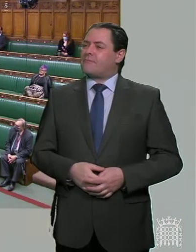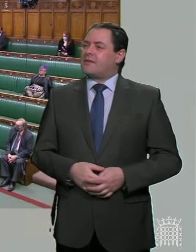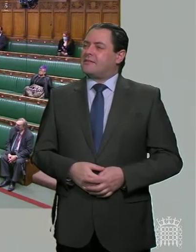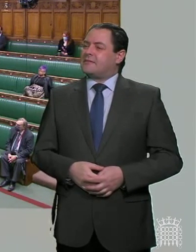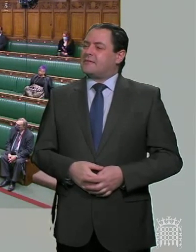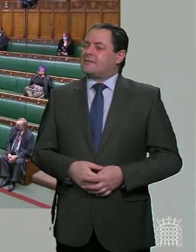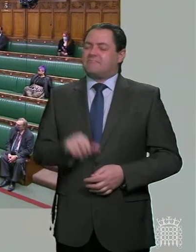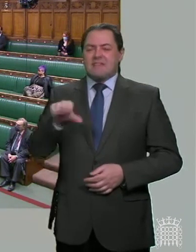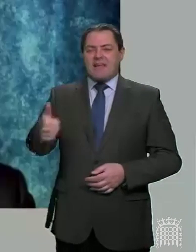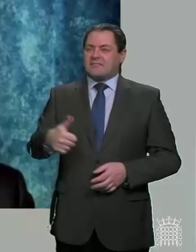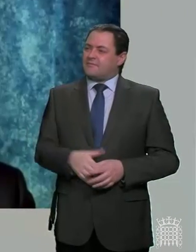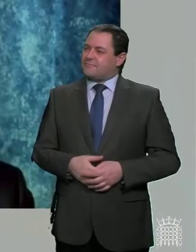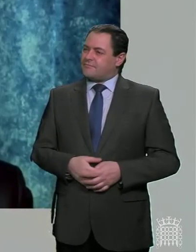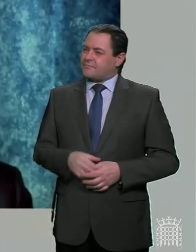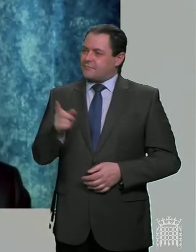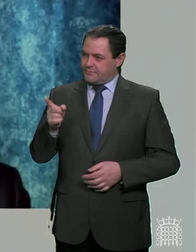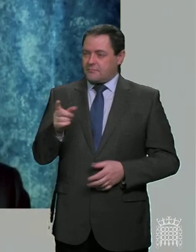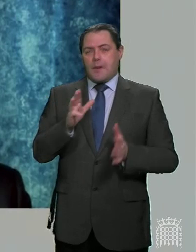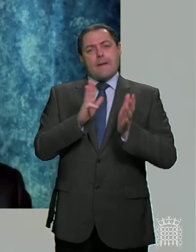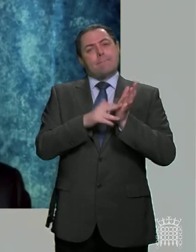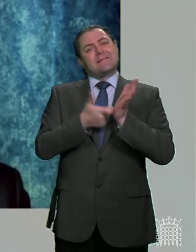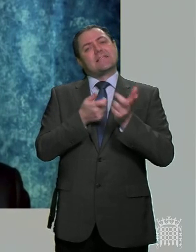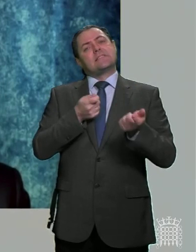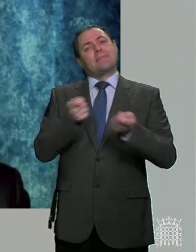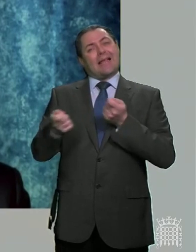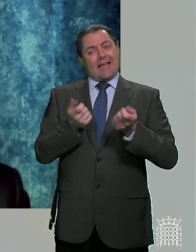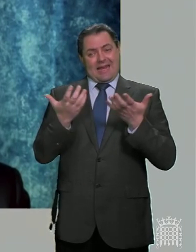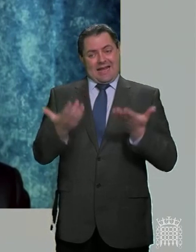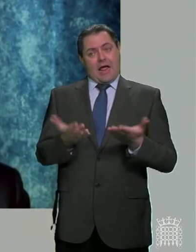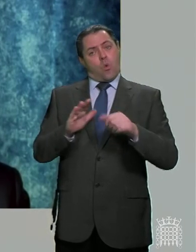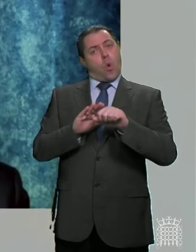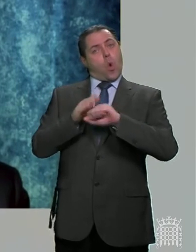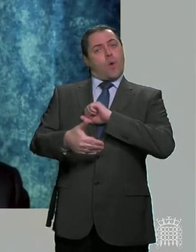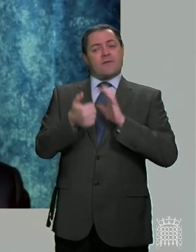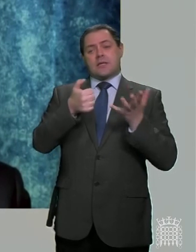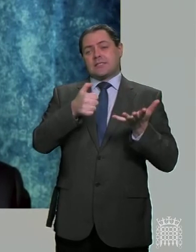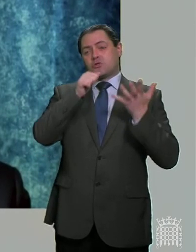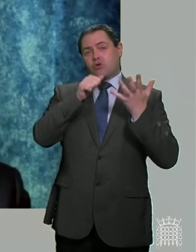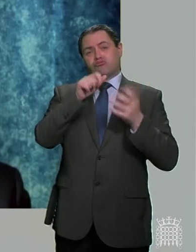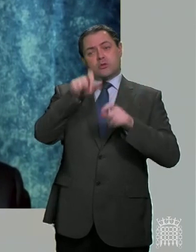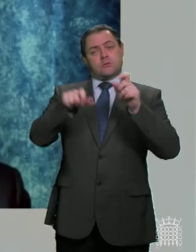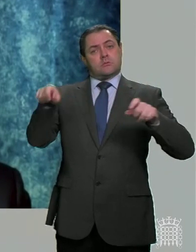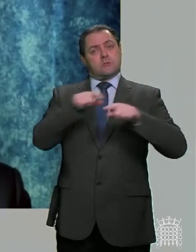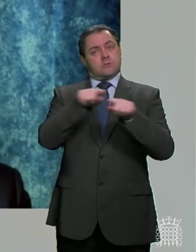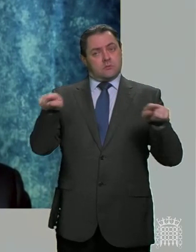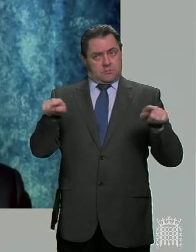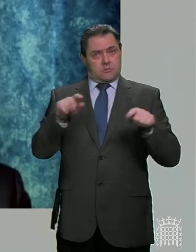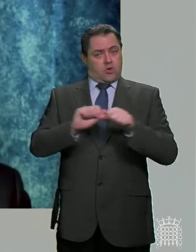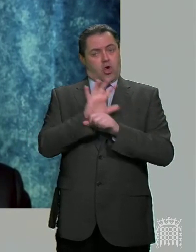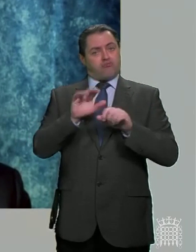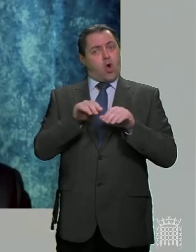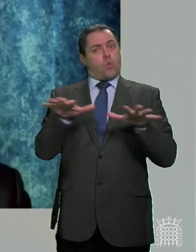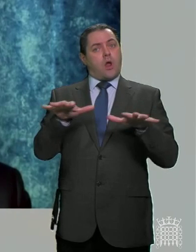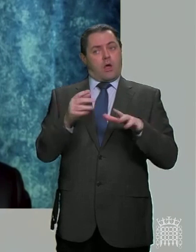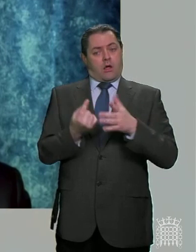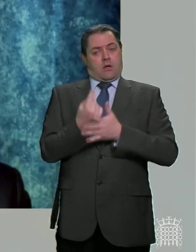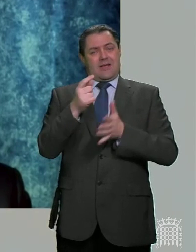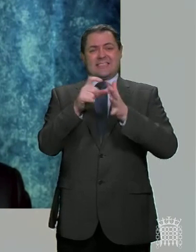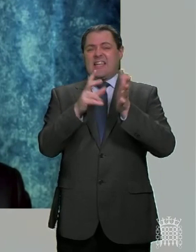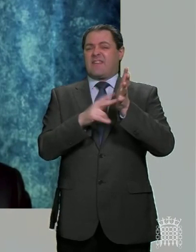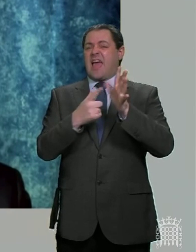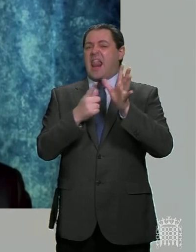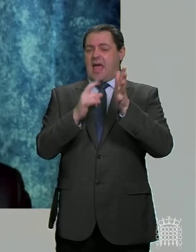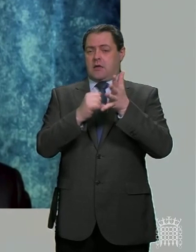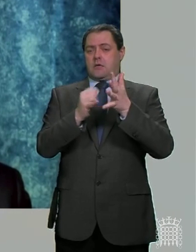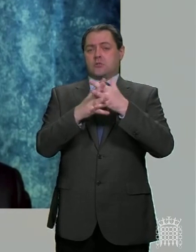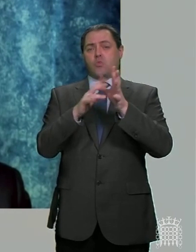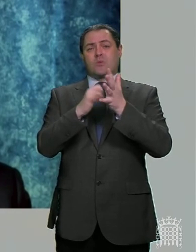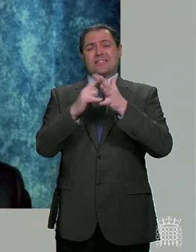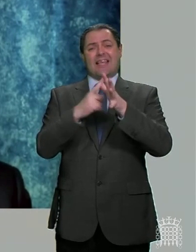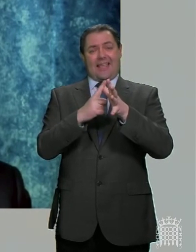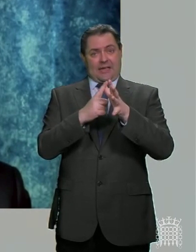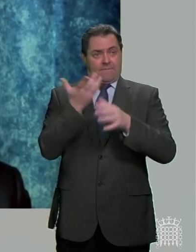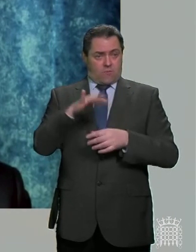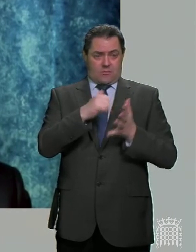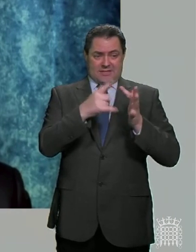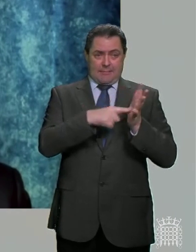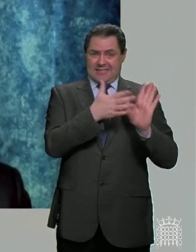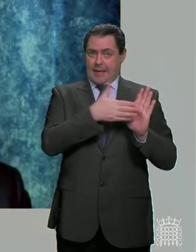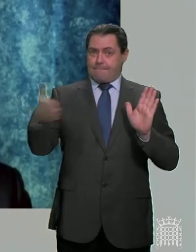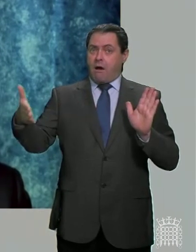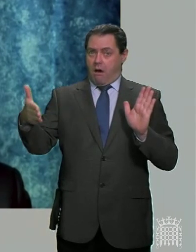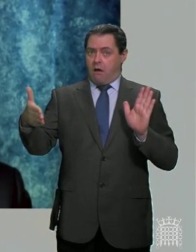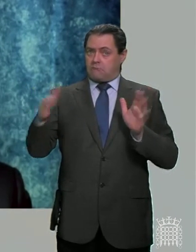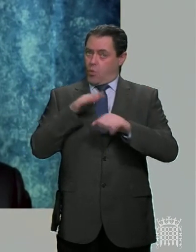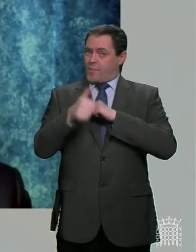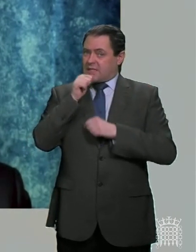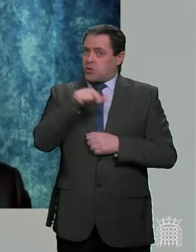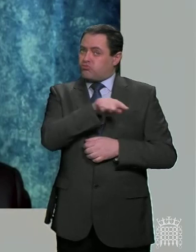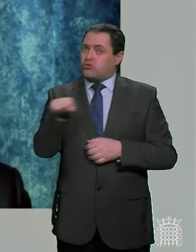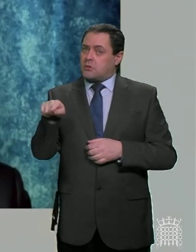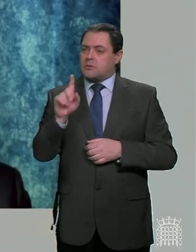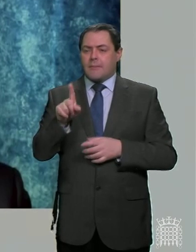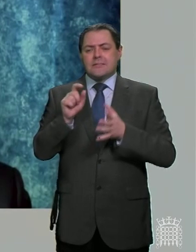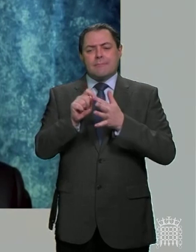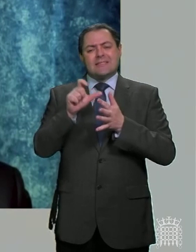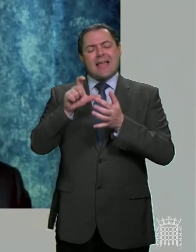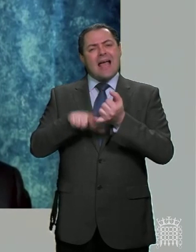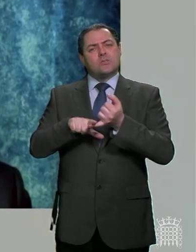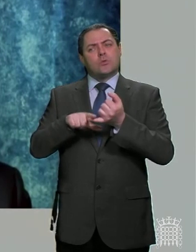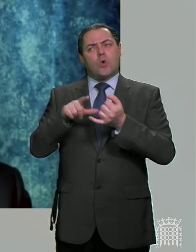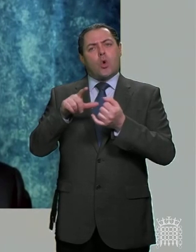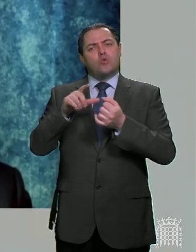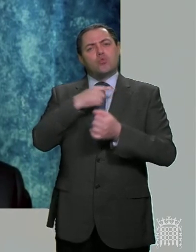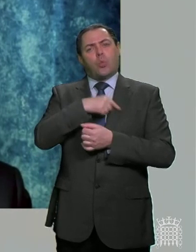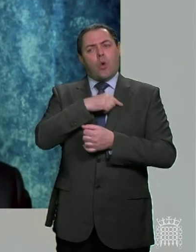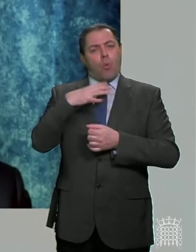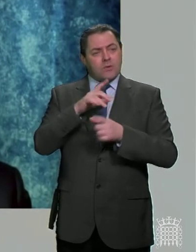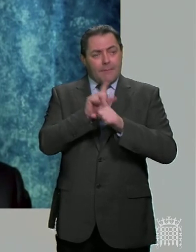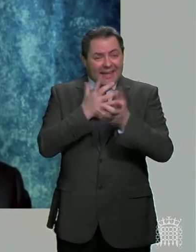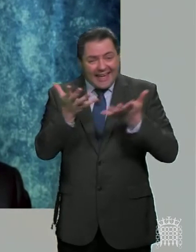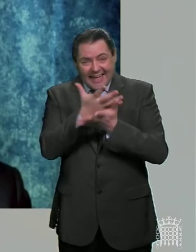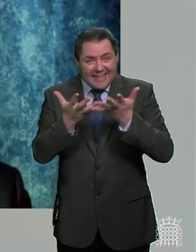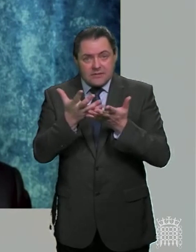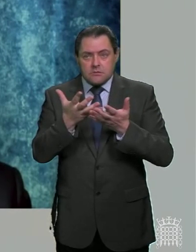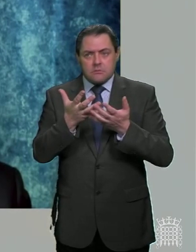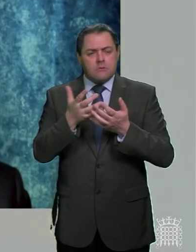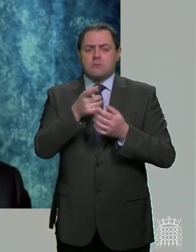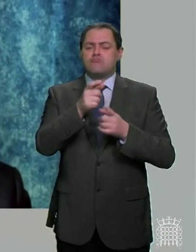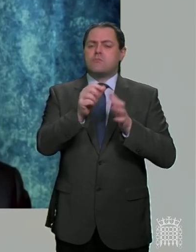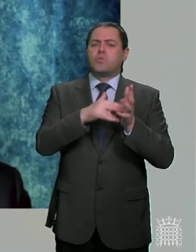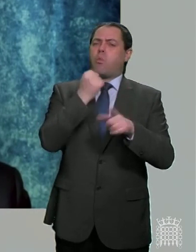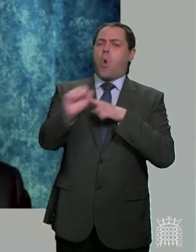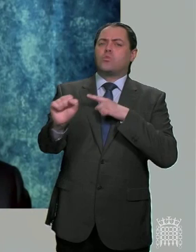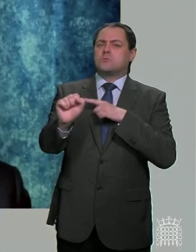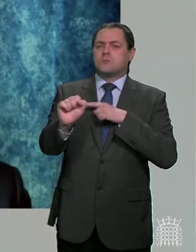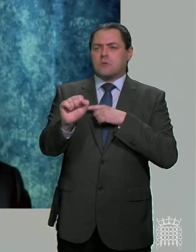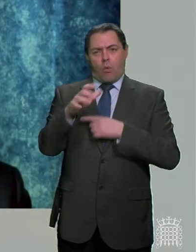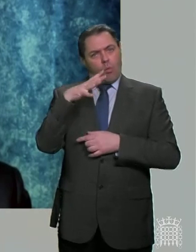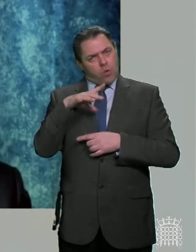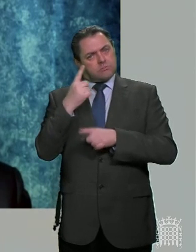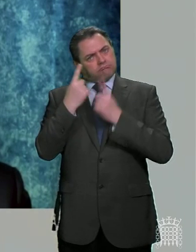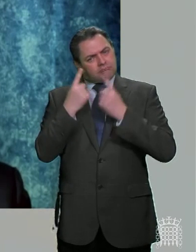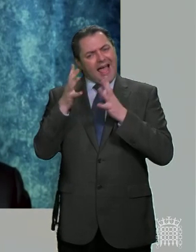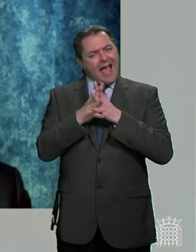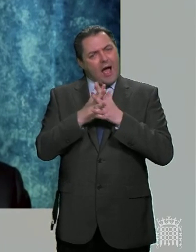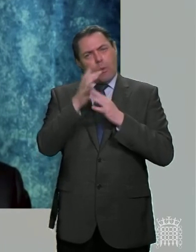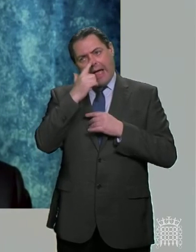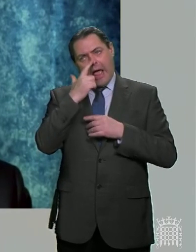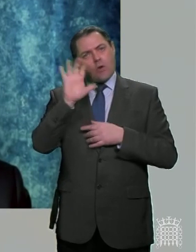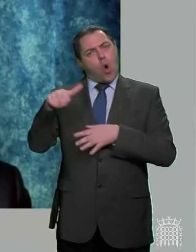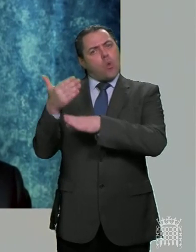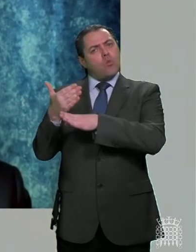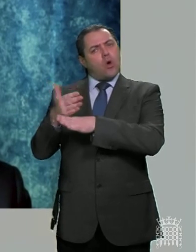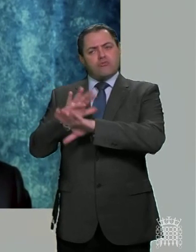There have now been more than 600 cases of coronavirus infection at the Driver and Vehicle Licensing Agency in Swansea since September, yet Ministers still refuse to meet the Public and Commercial Services Union to discuss ways in which more workers could work from home in safety before they are vaccinated.